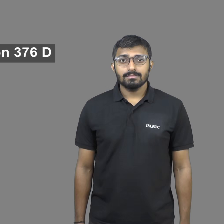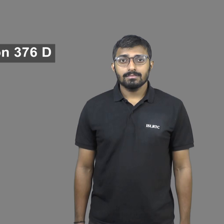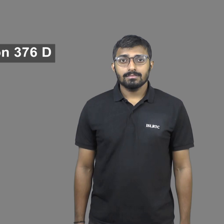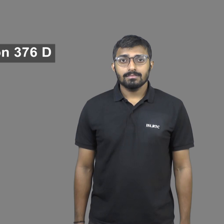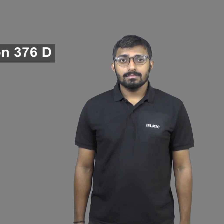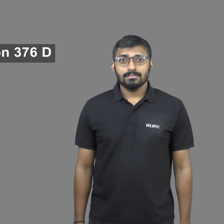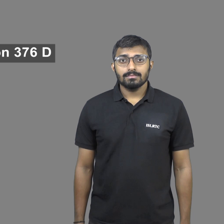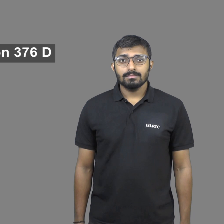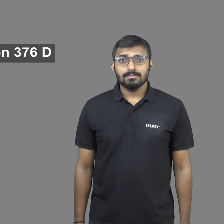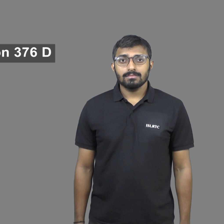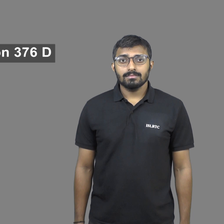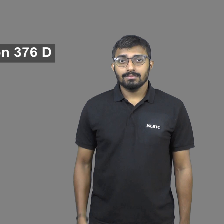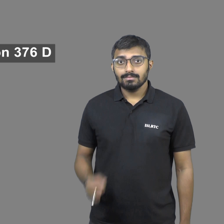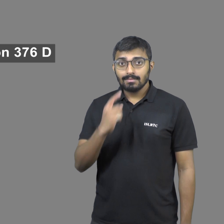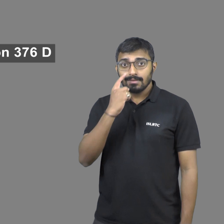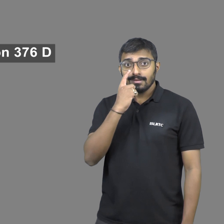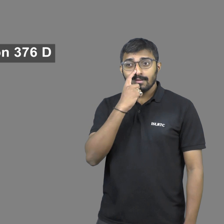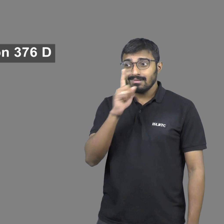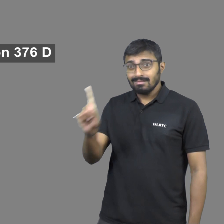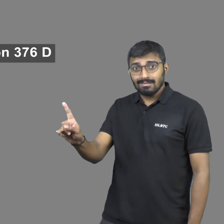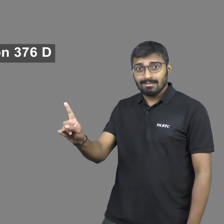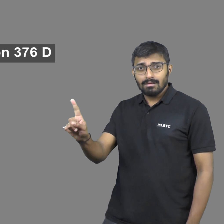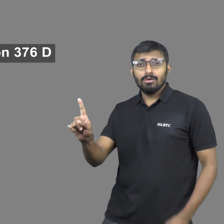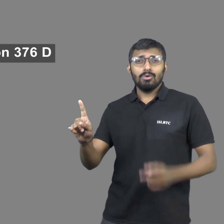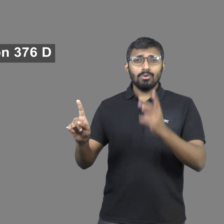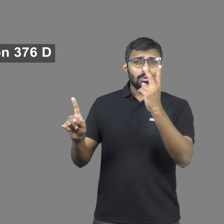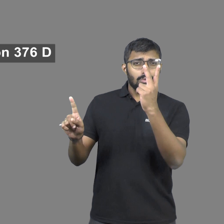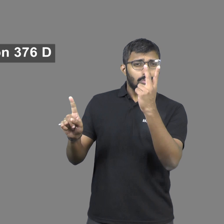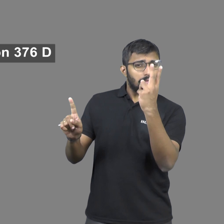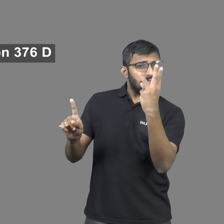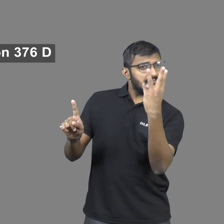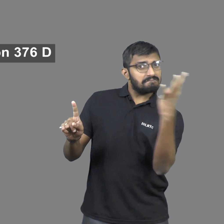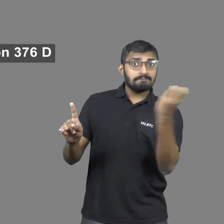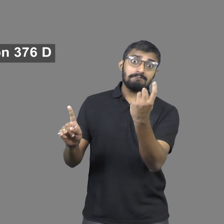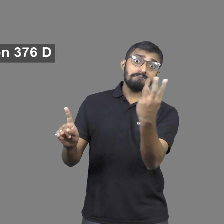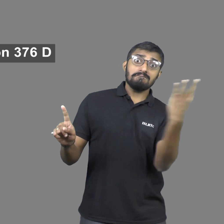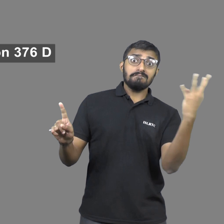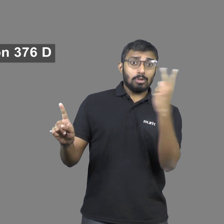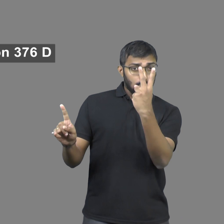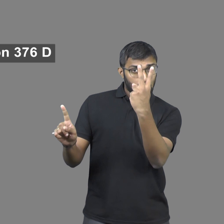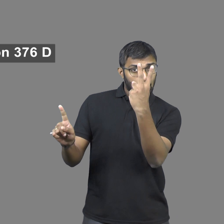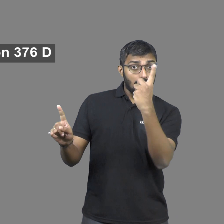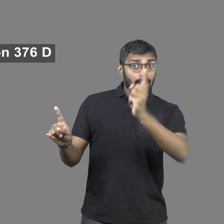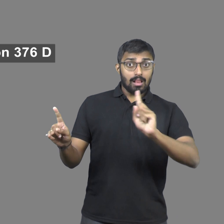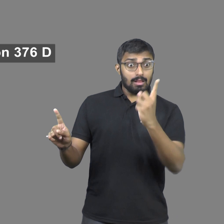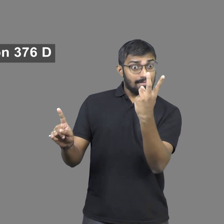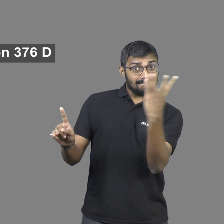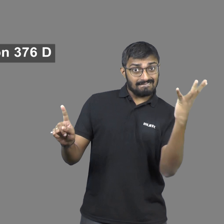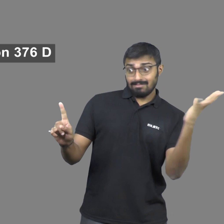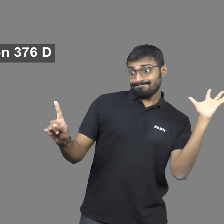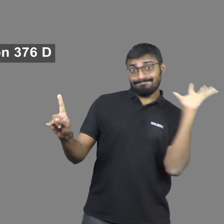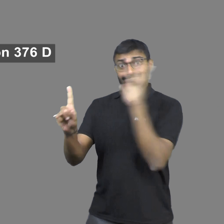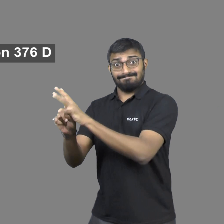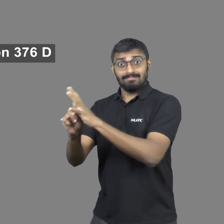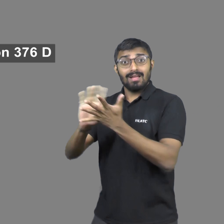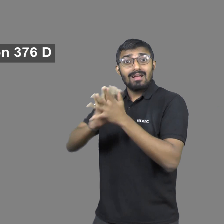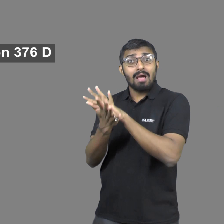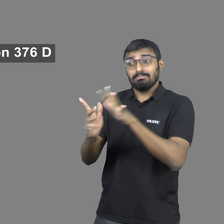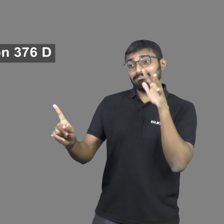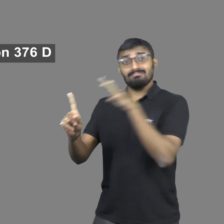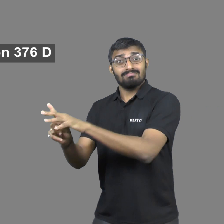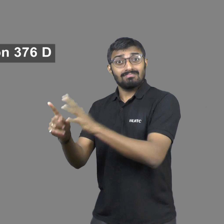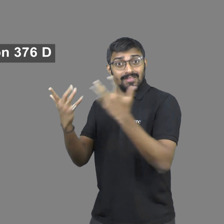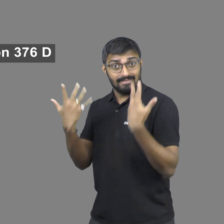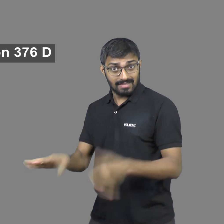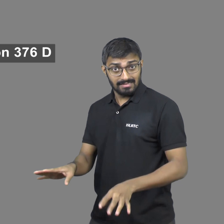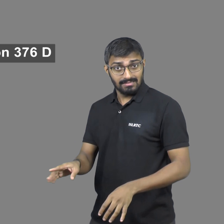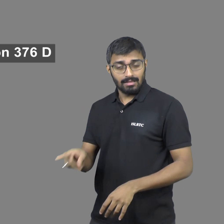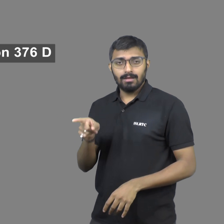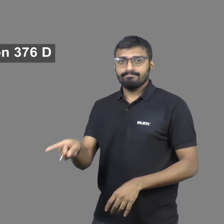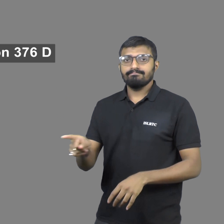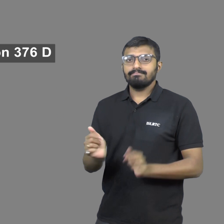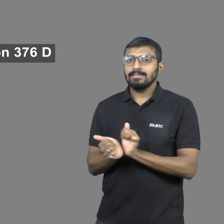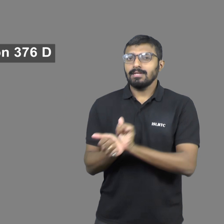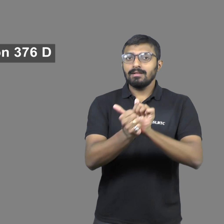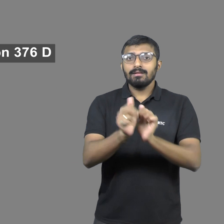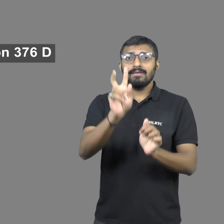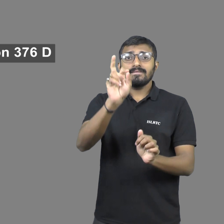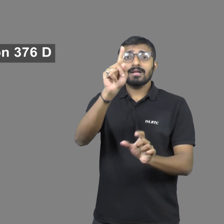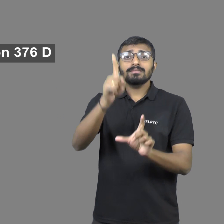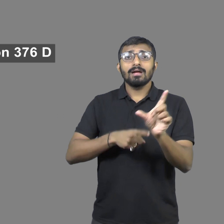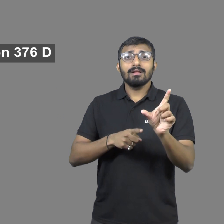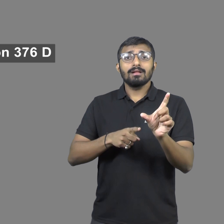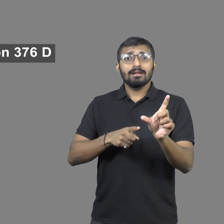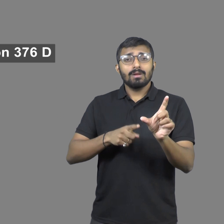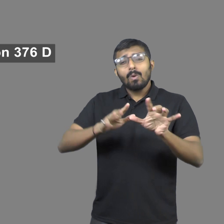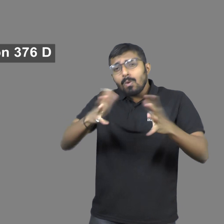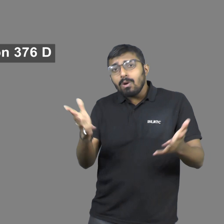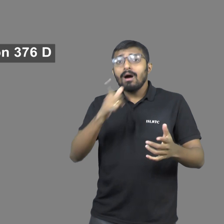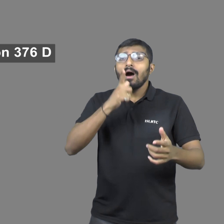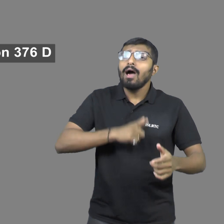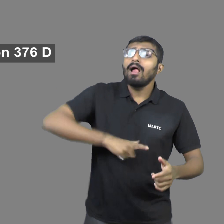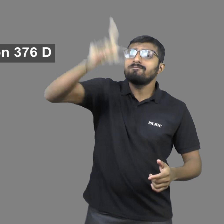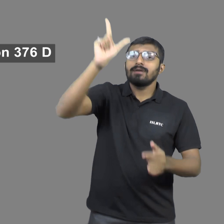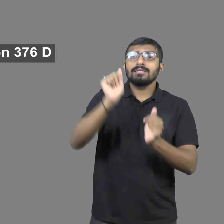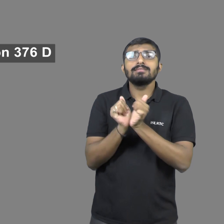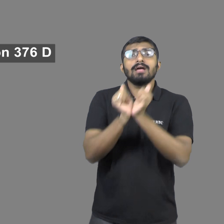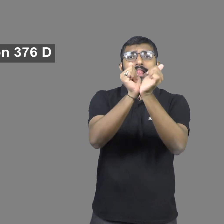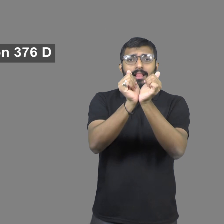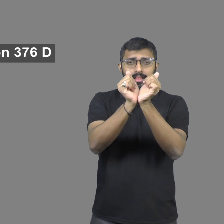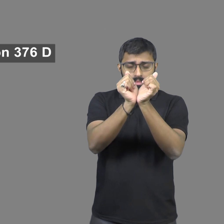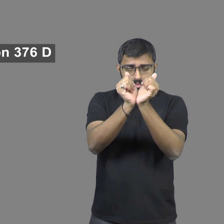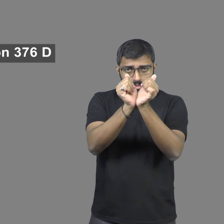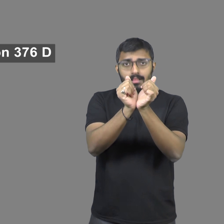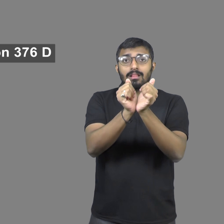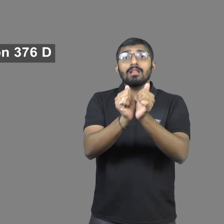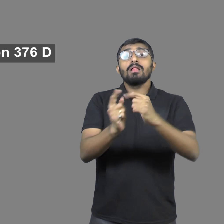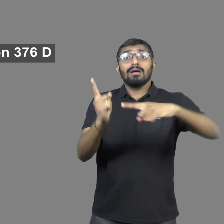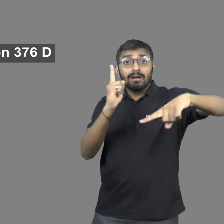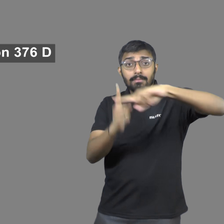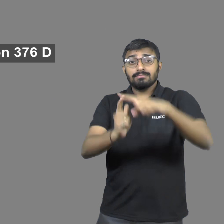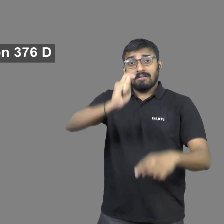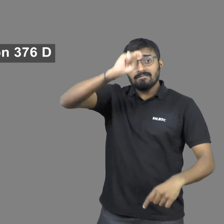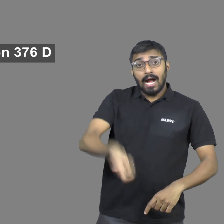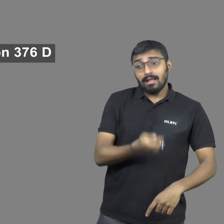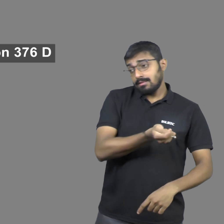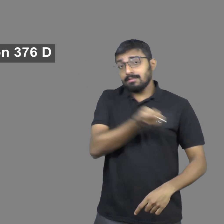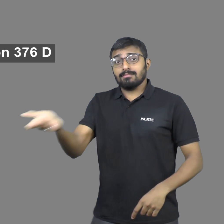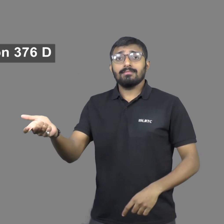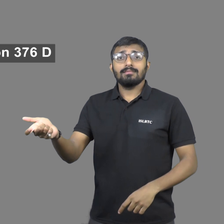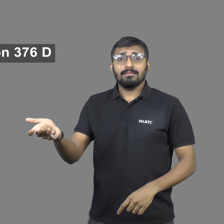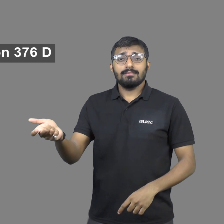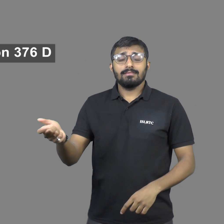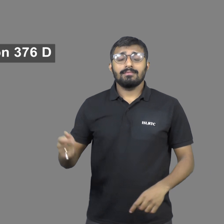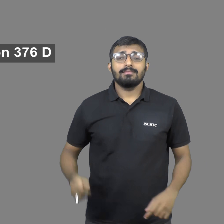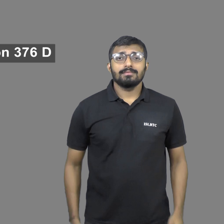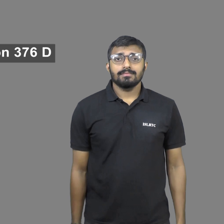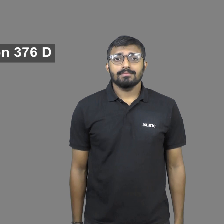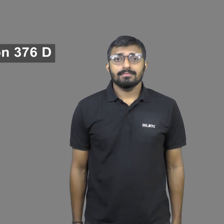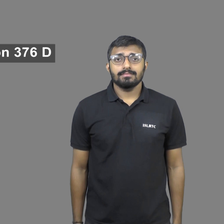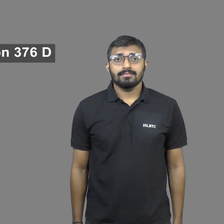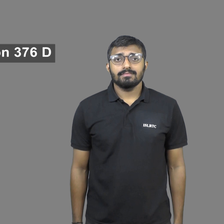Section 376 D